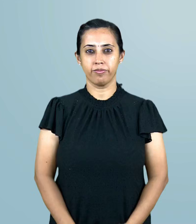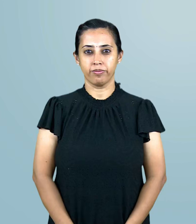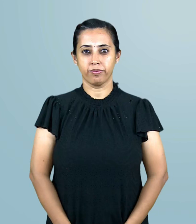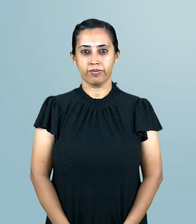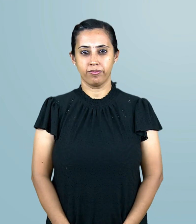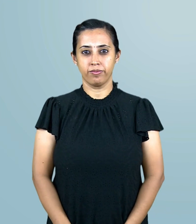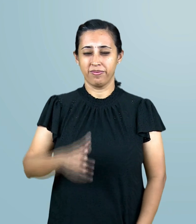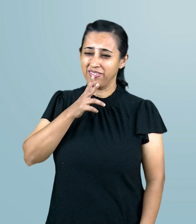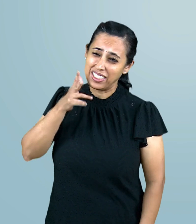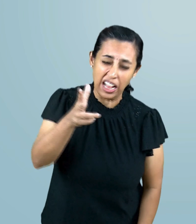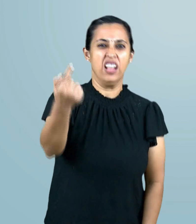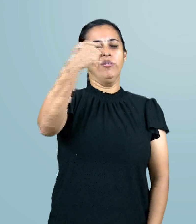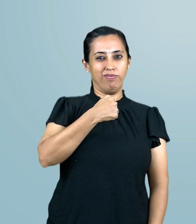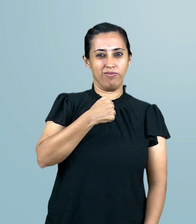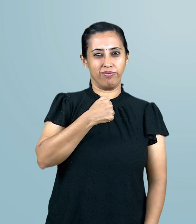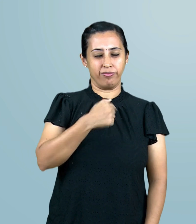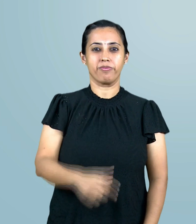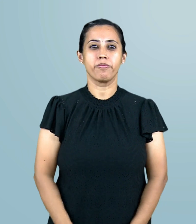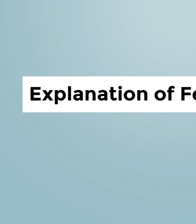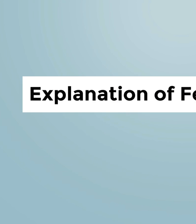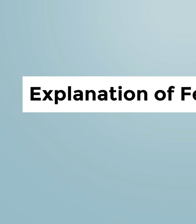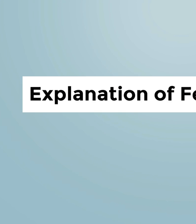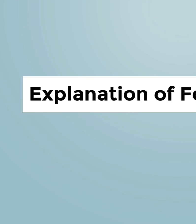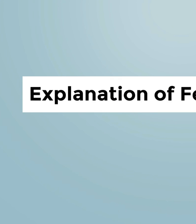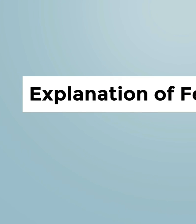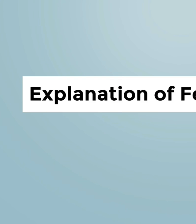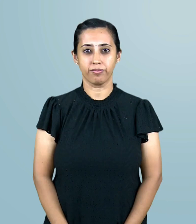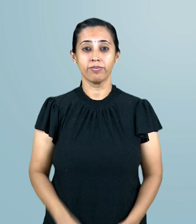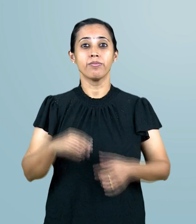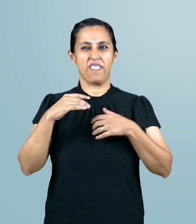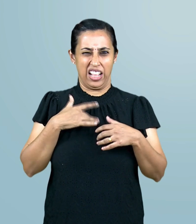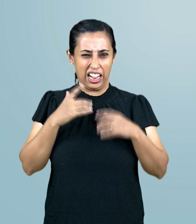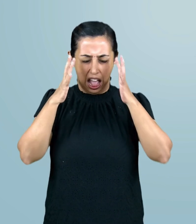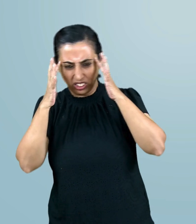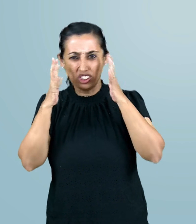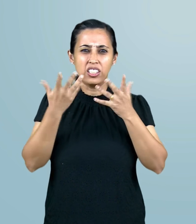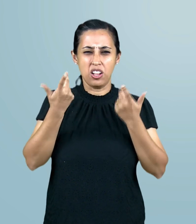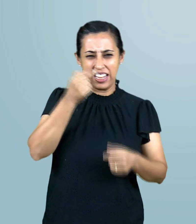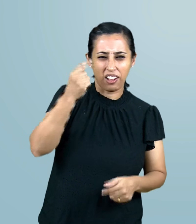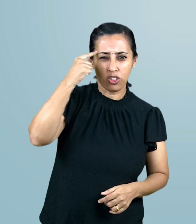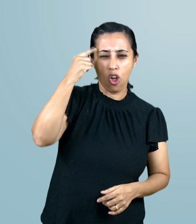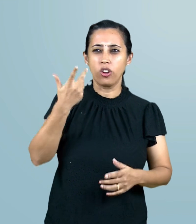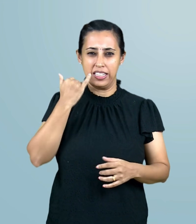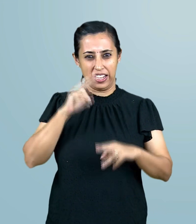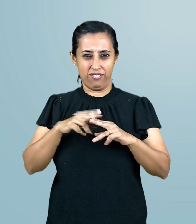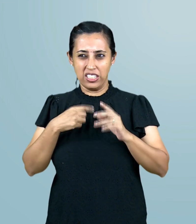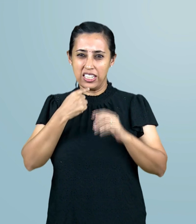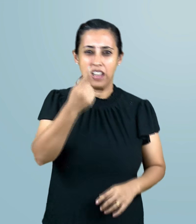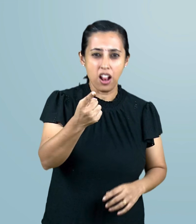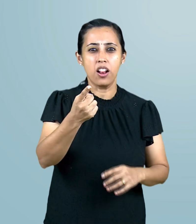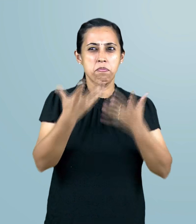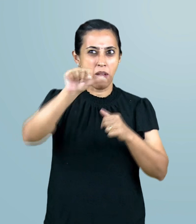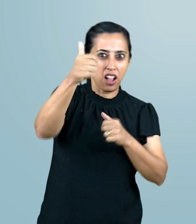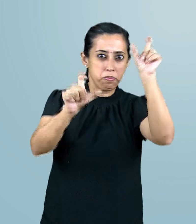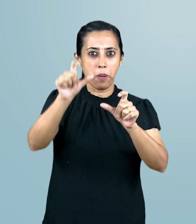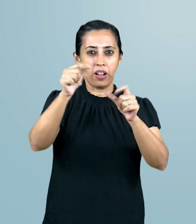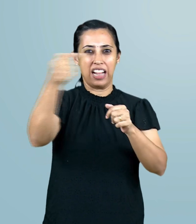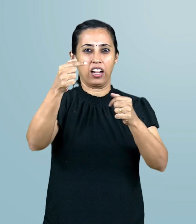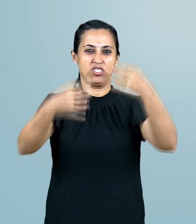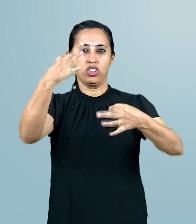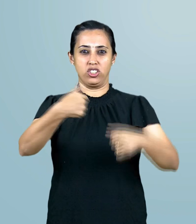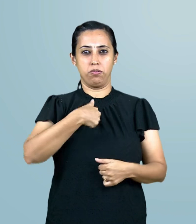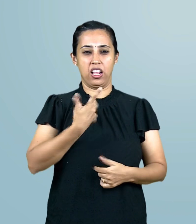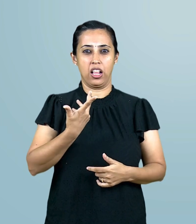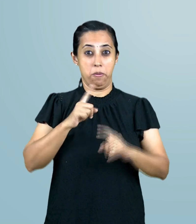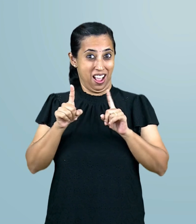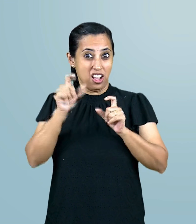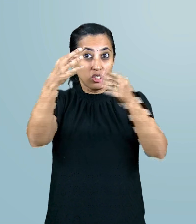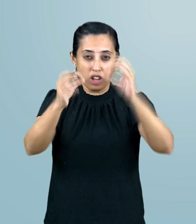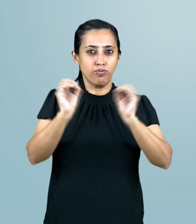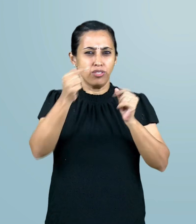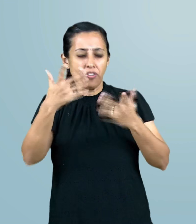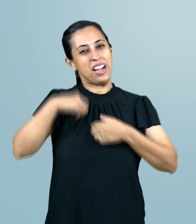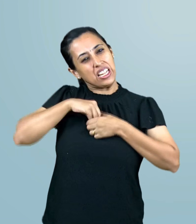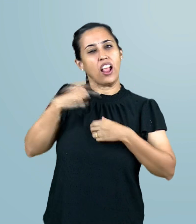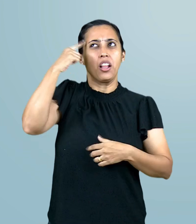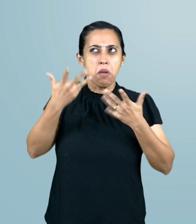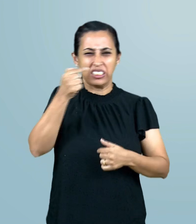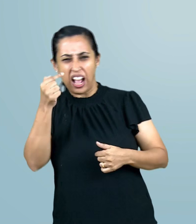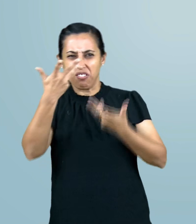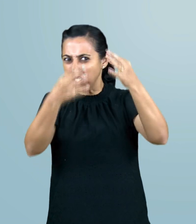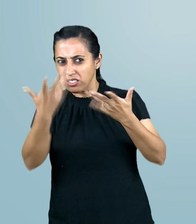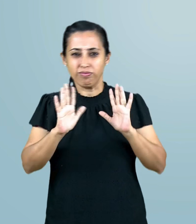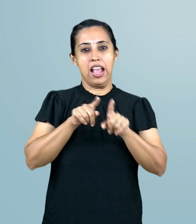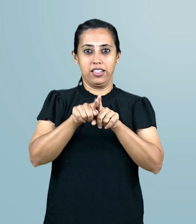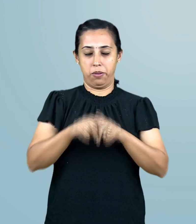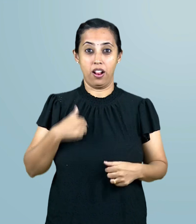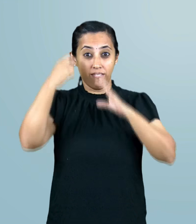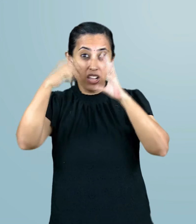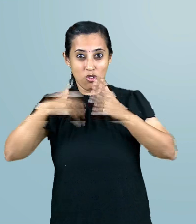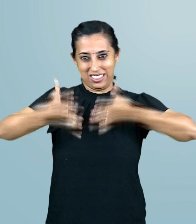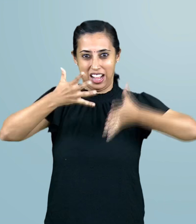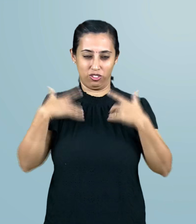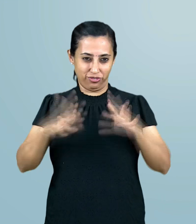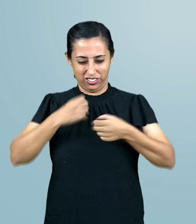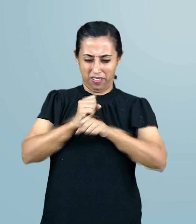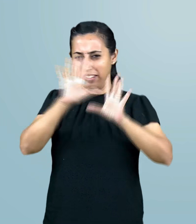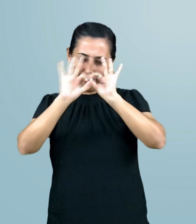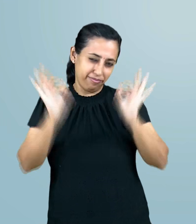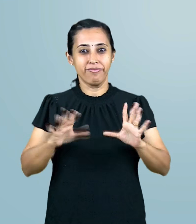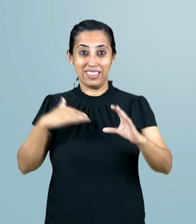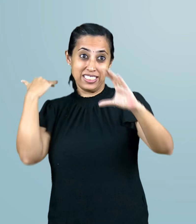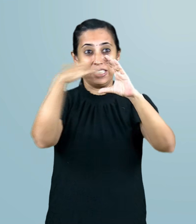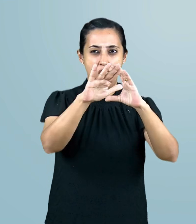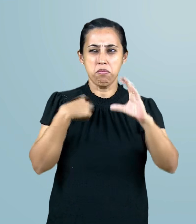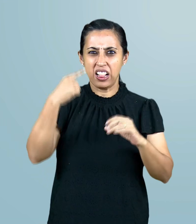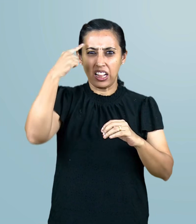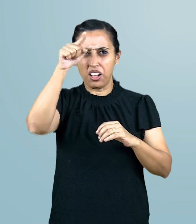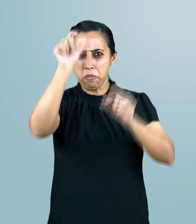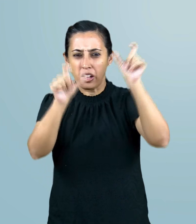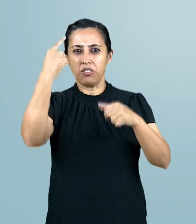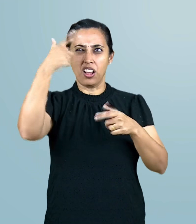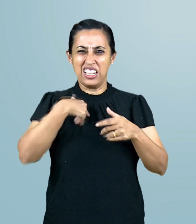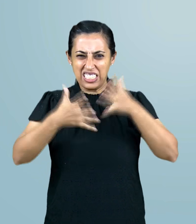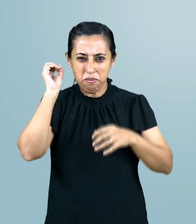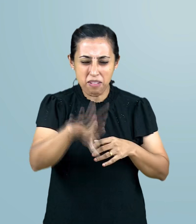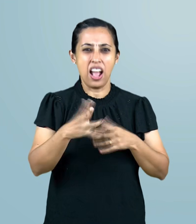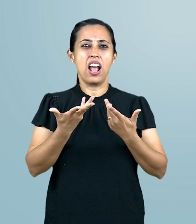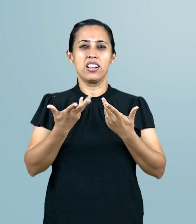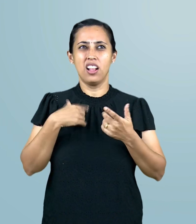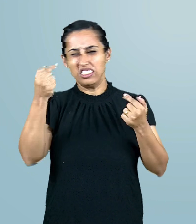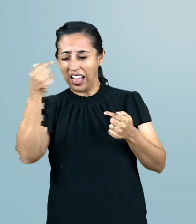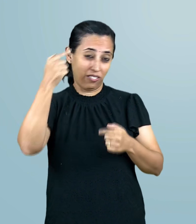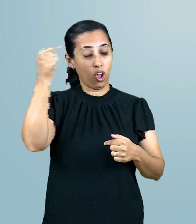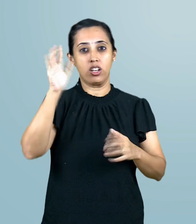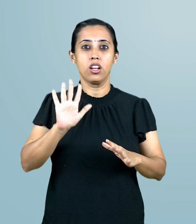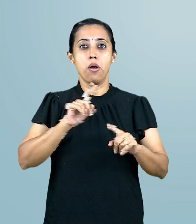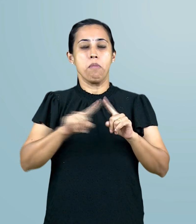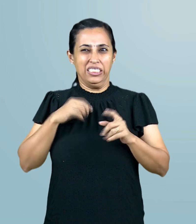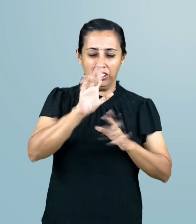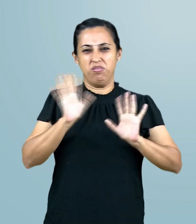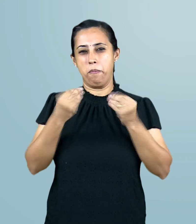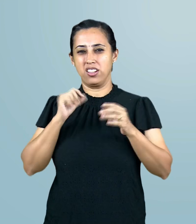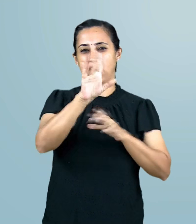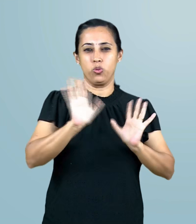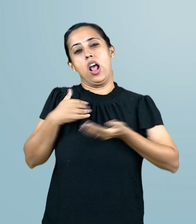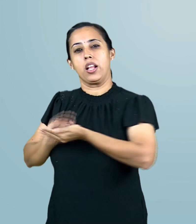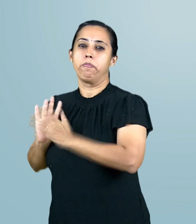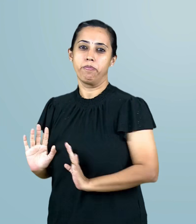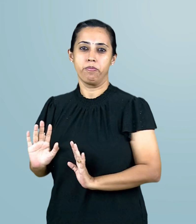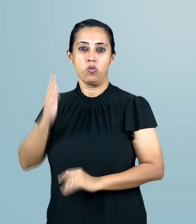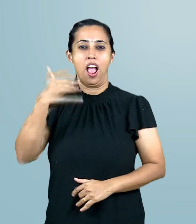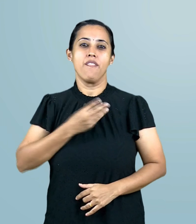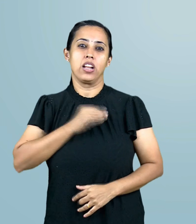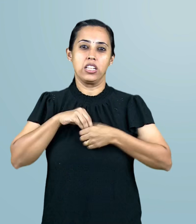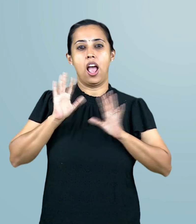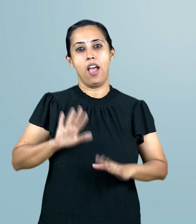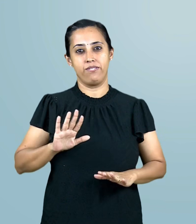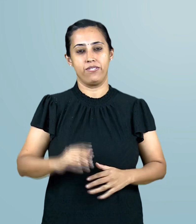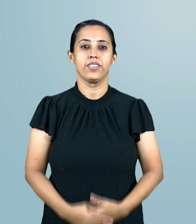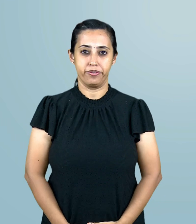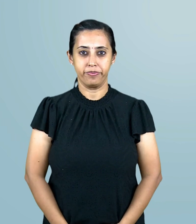Fear of Judgement